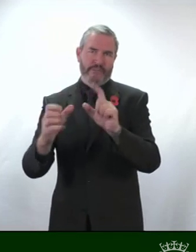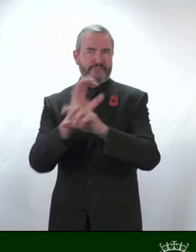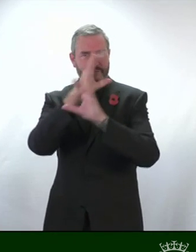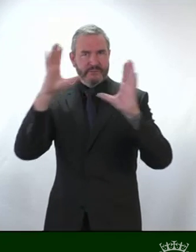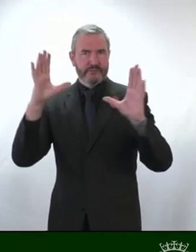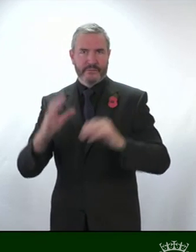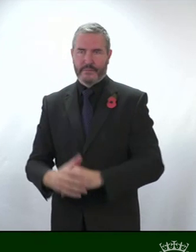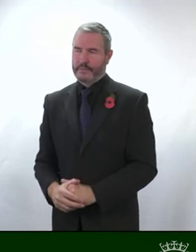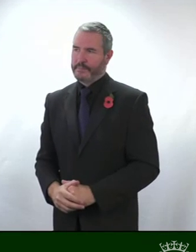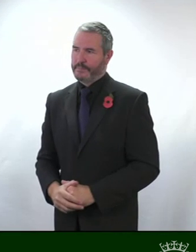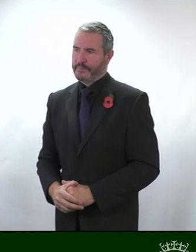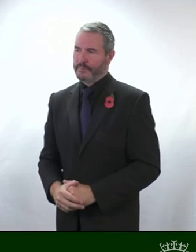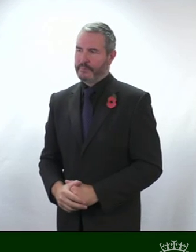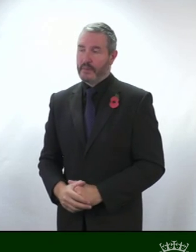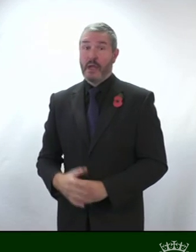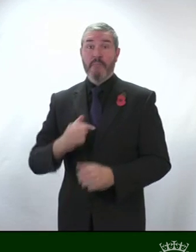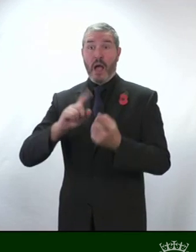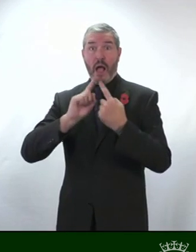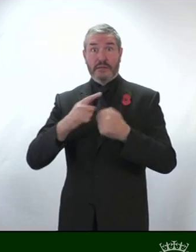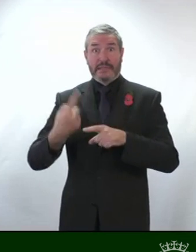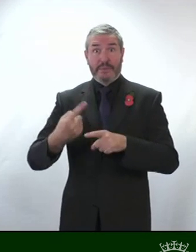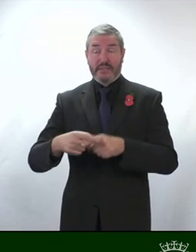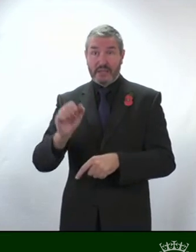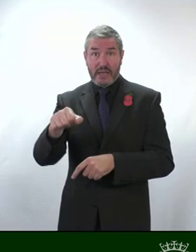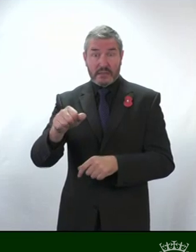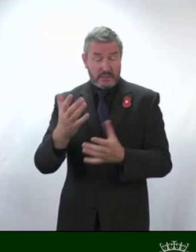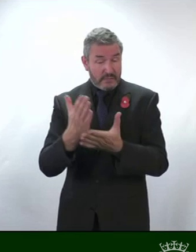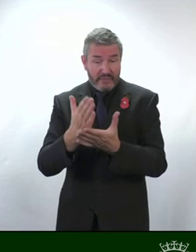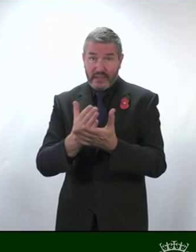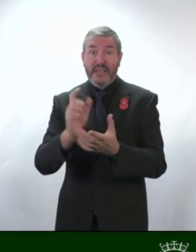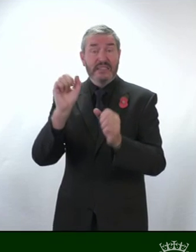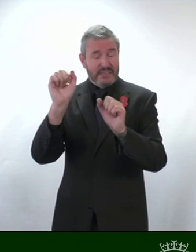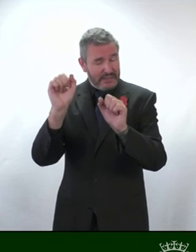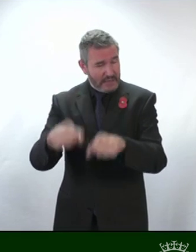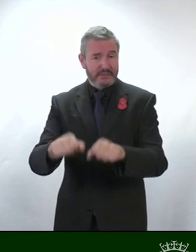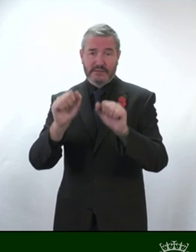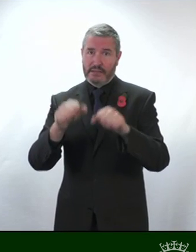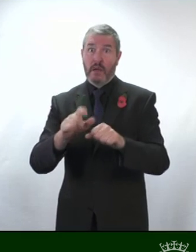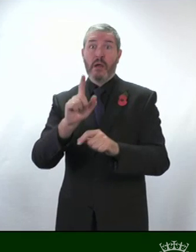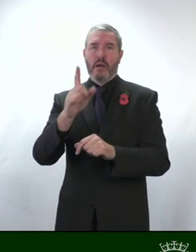You have asked for speed in my answers, Mr Speaker, and the answer to my right hon.